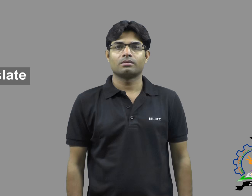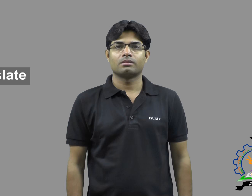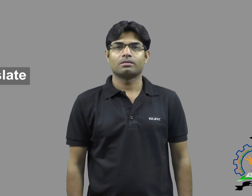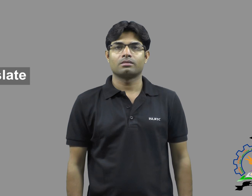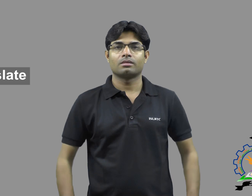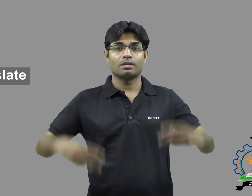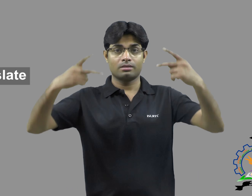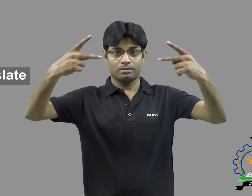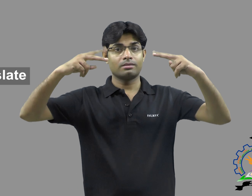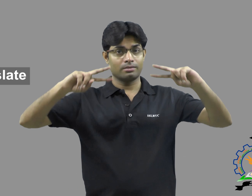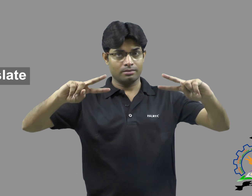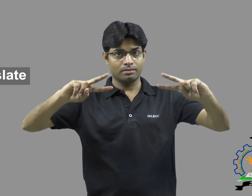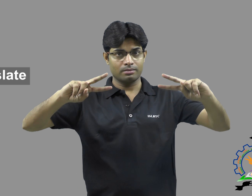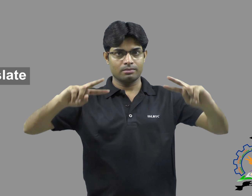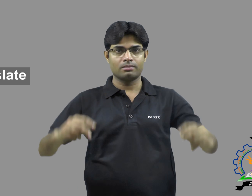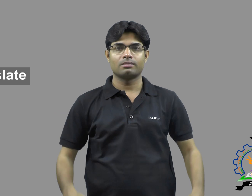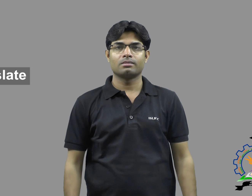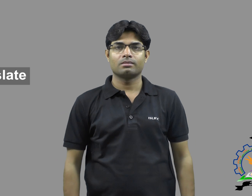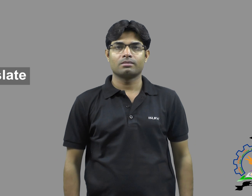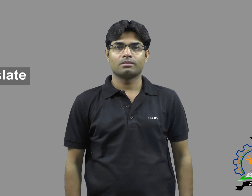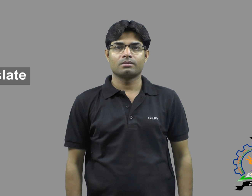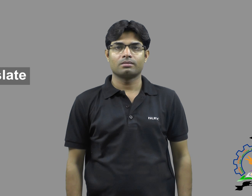Translate